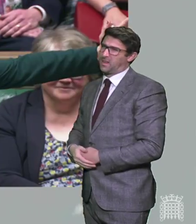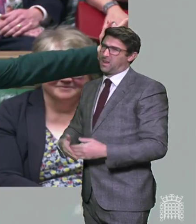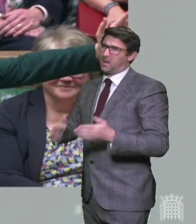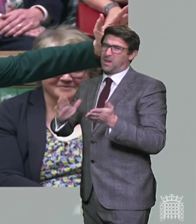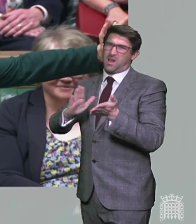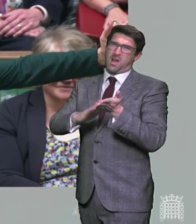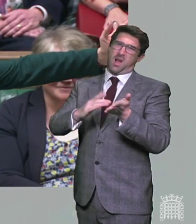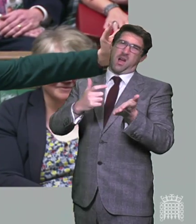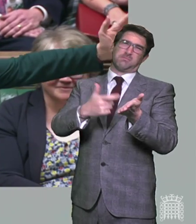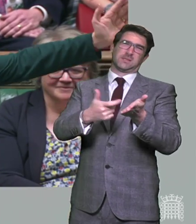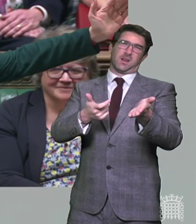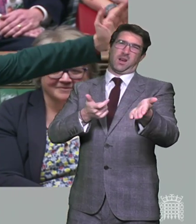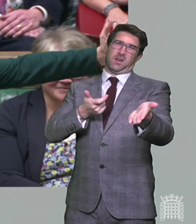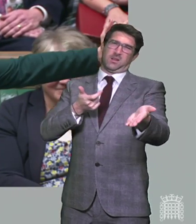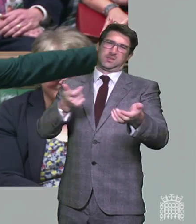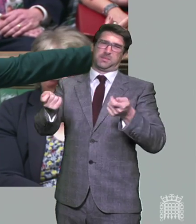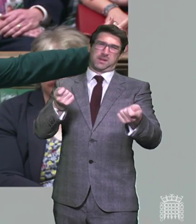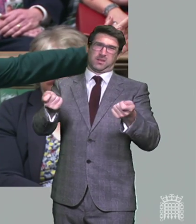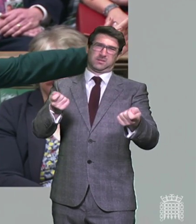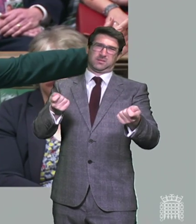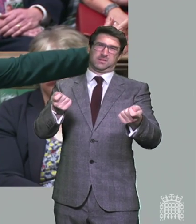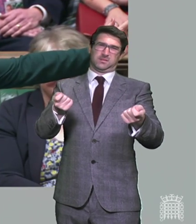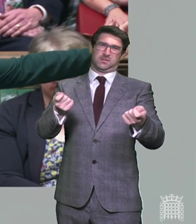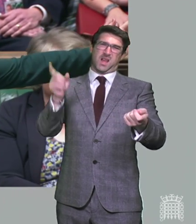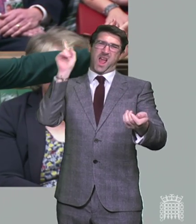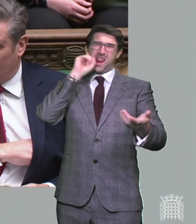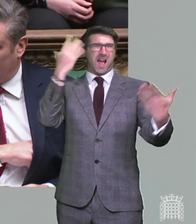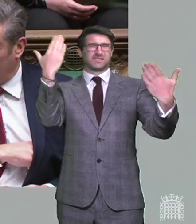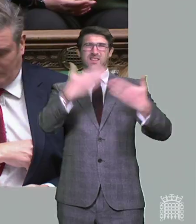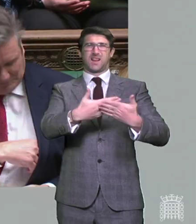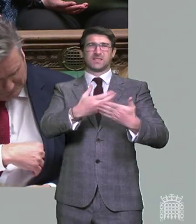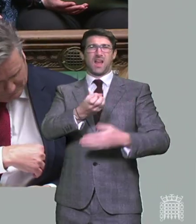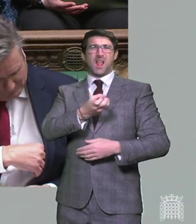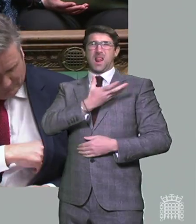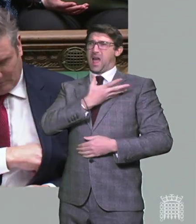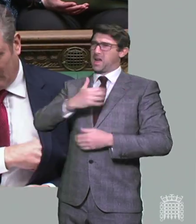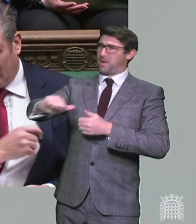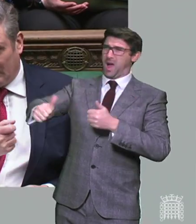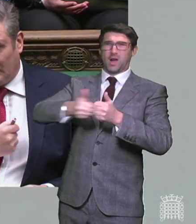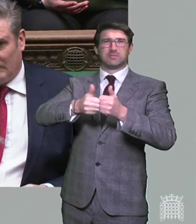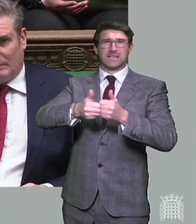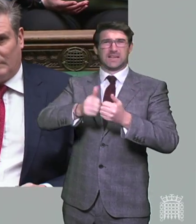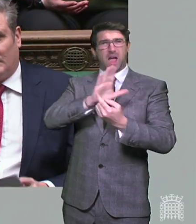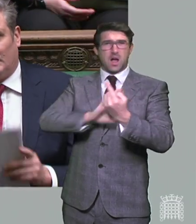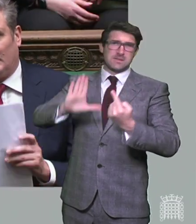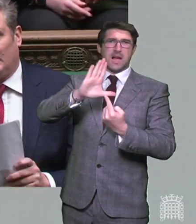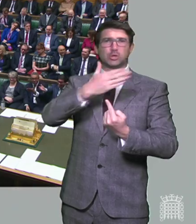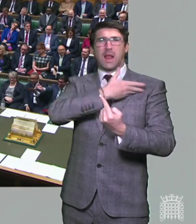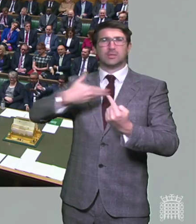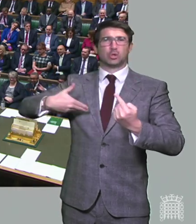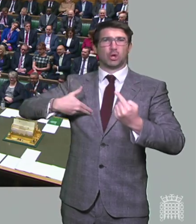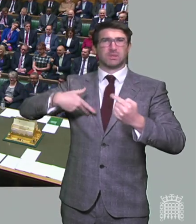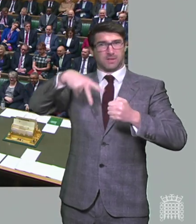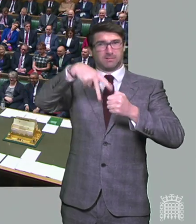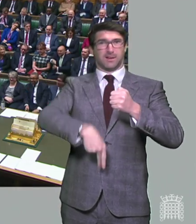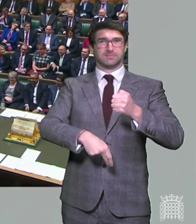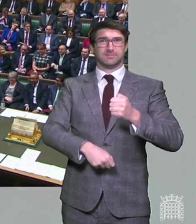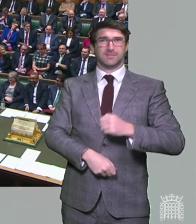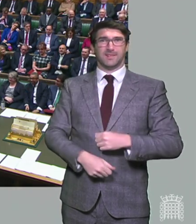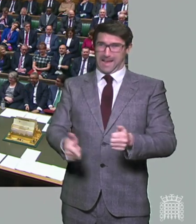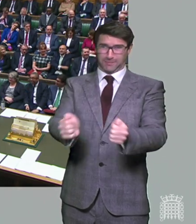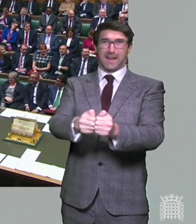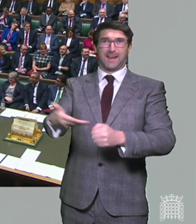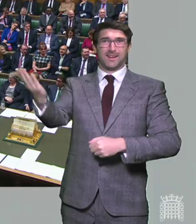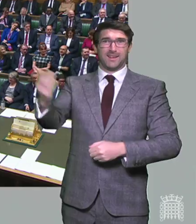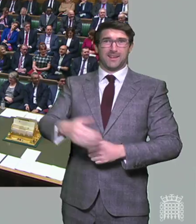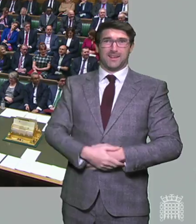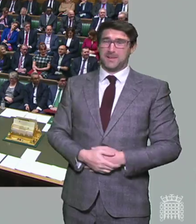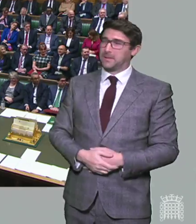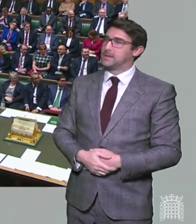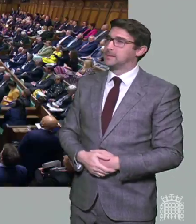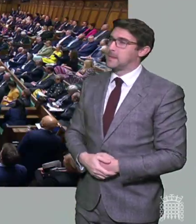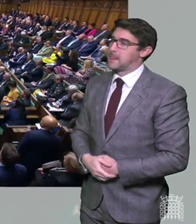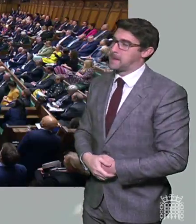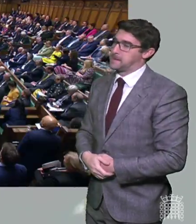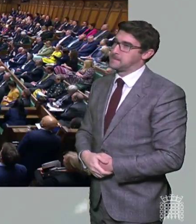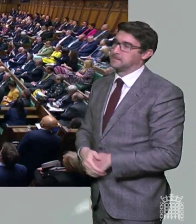Last night, the Labour party supported bringing down national insurance.